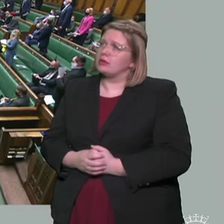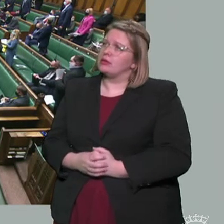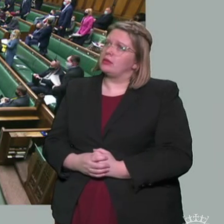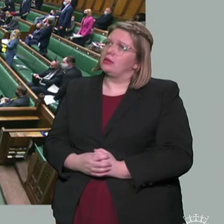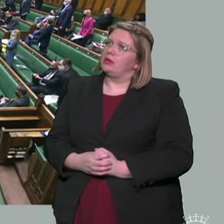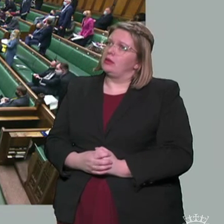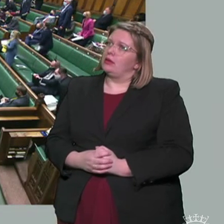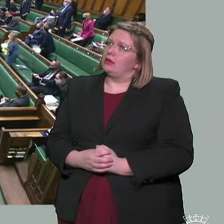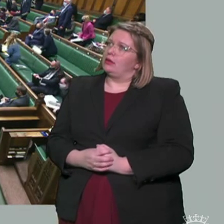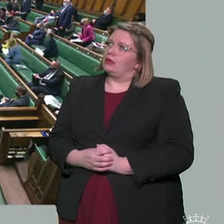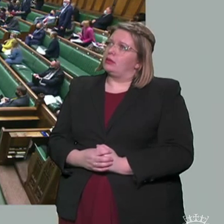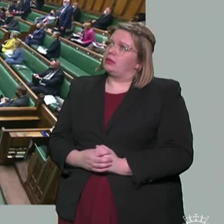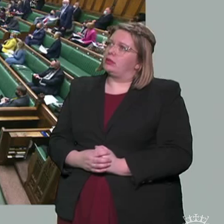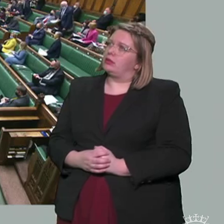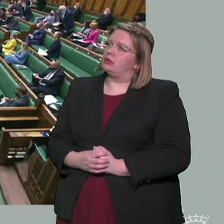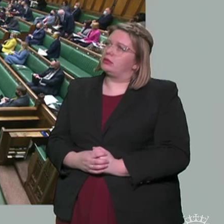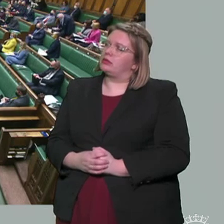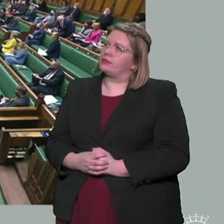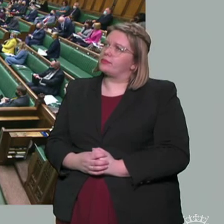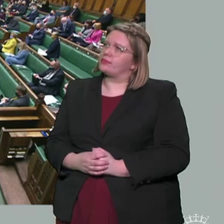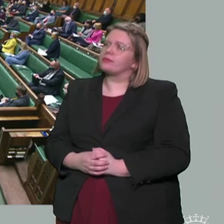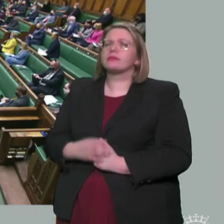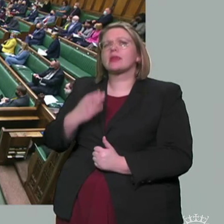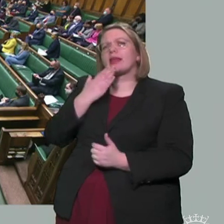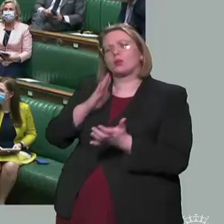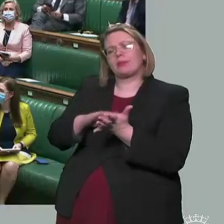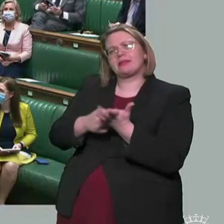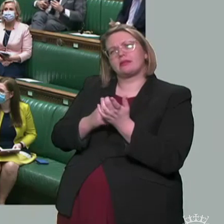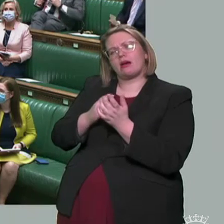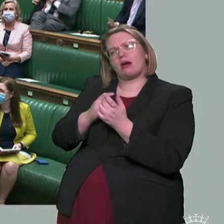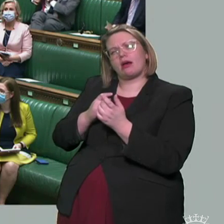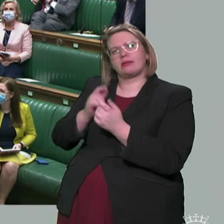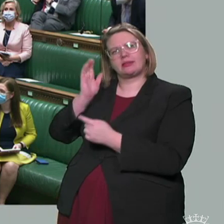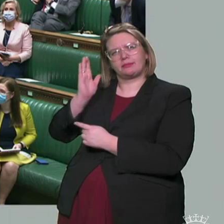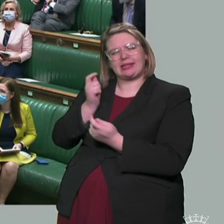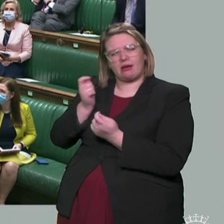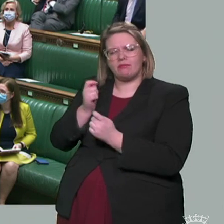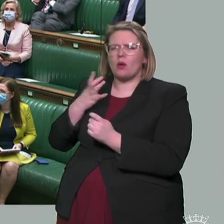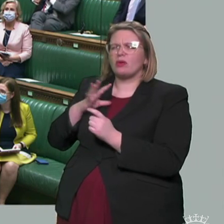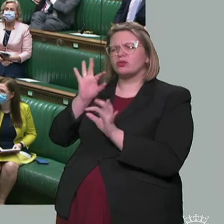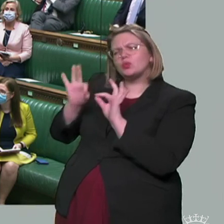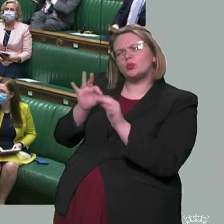May I press the Prime Minister on a couple of previous answers?